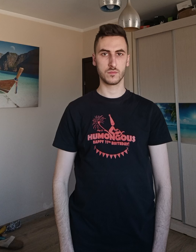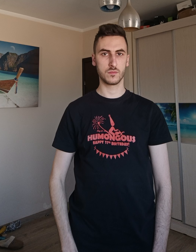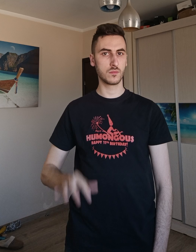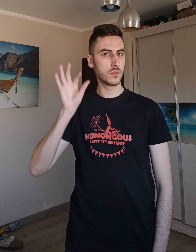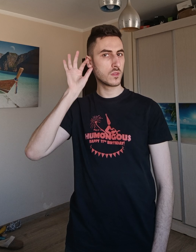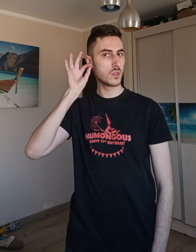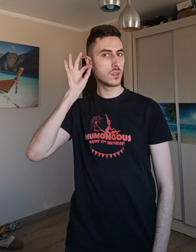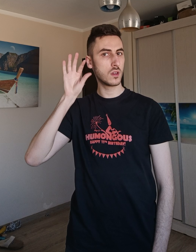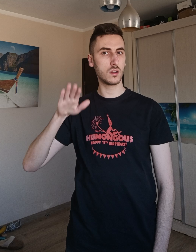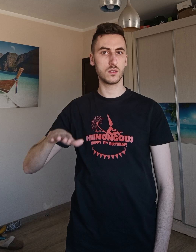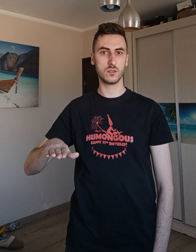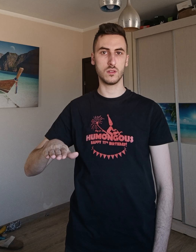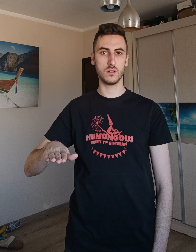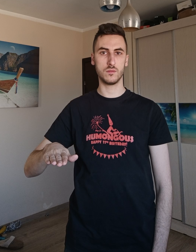ילדה